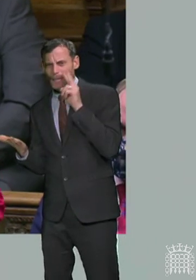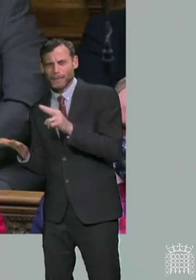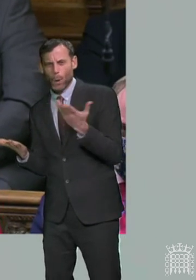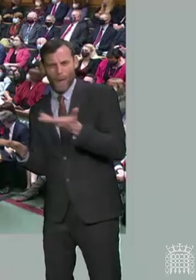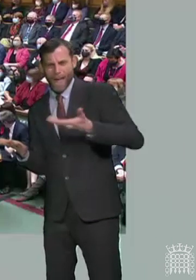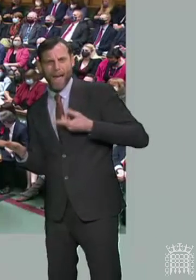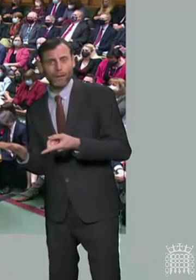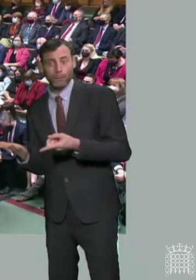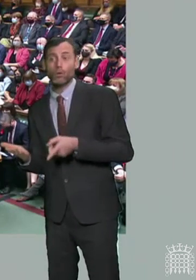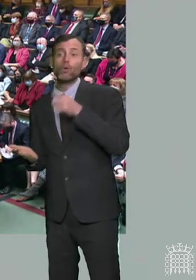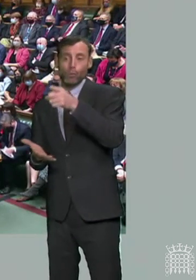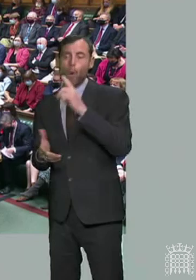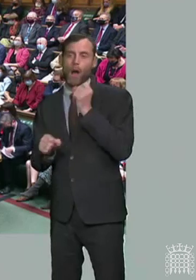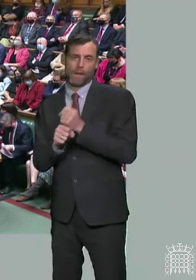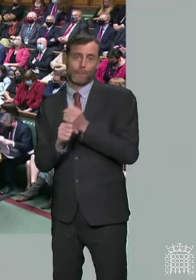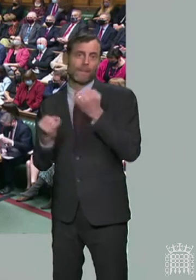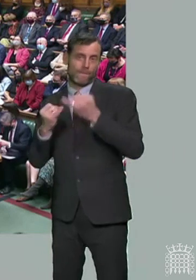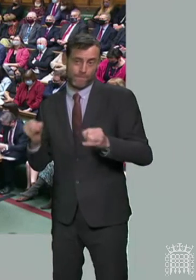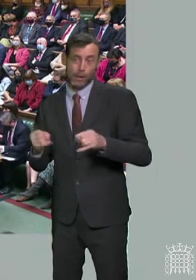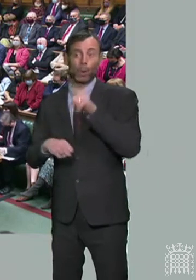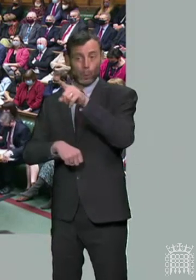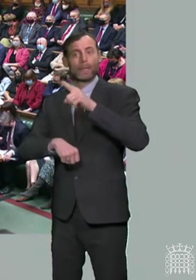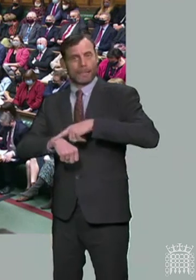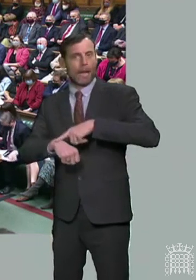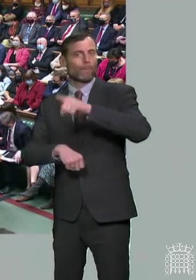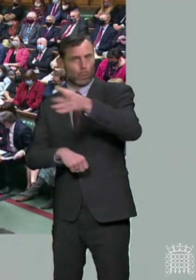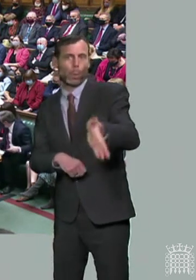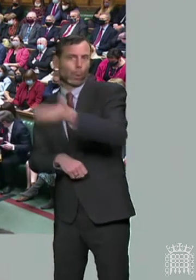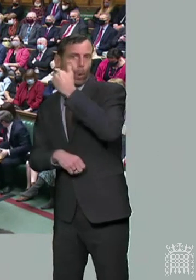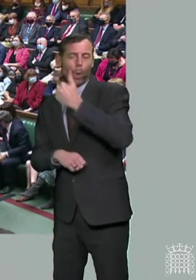No, I really do not agree with the hon.